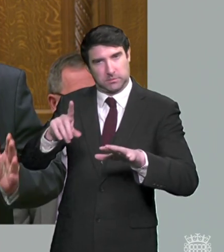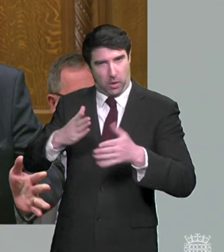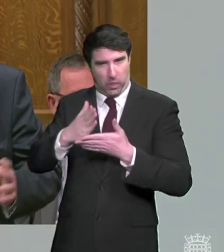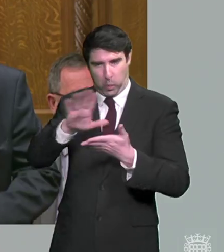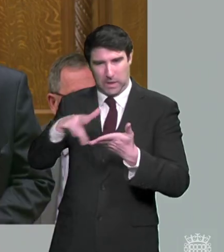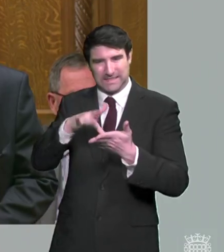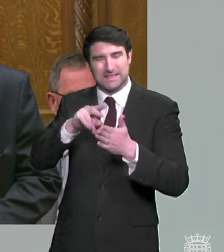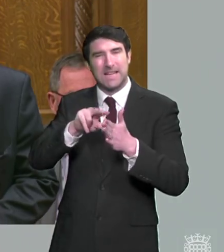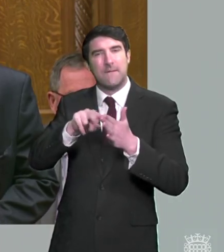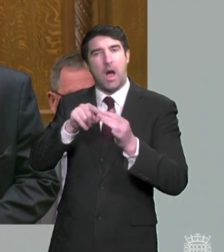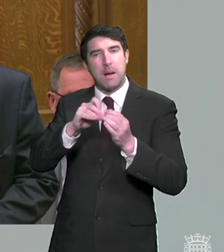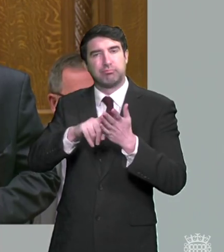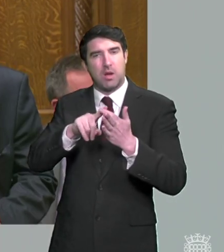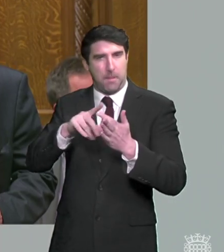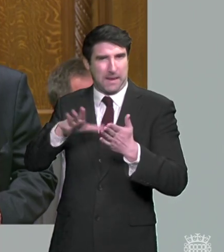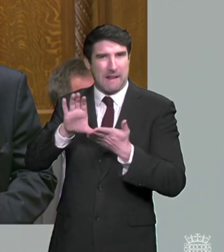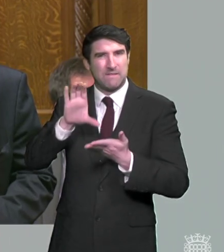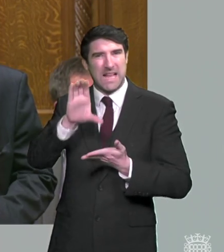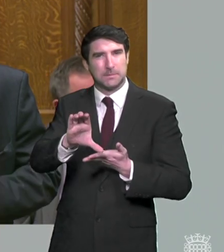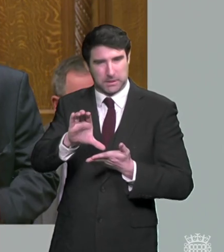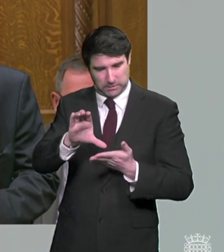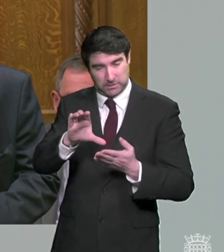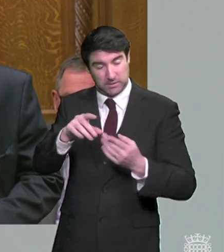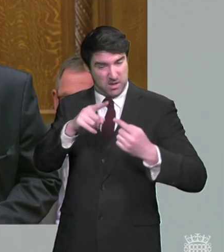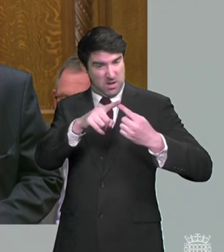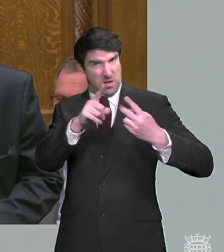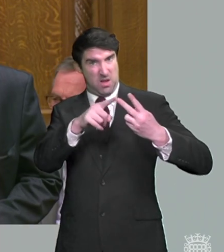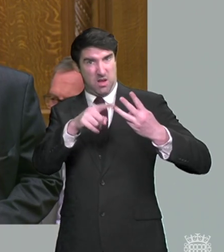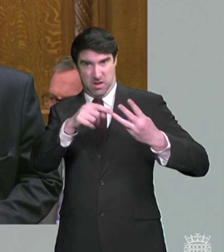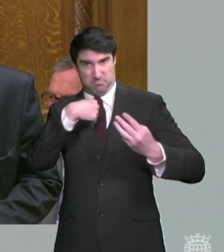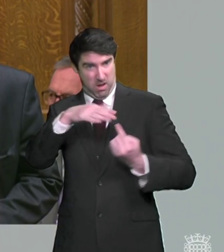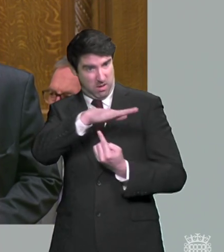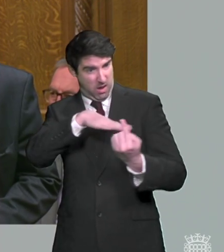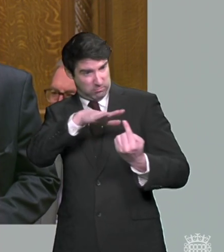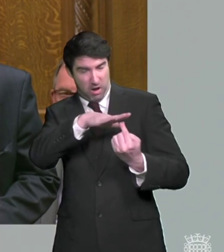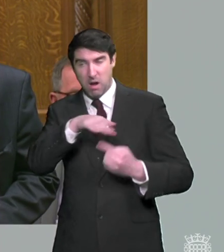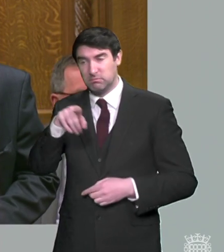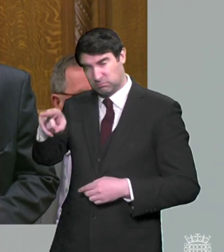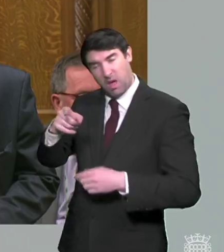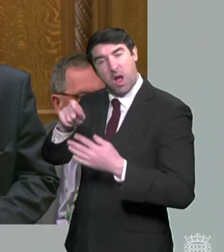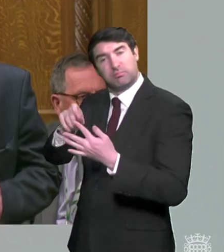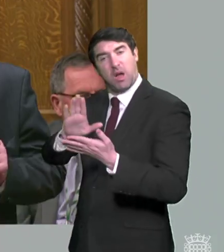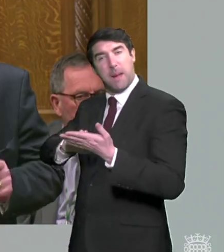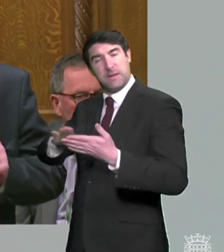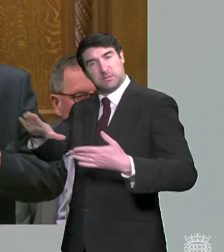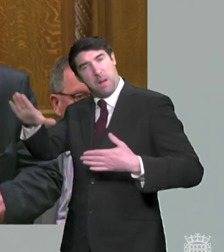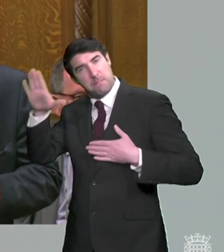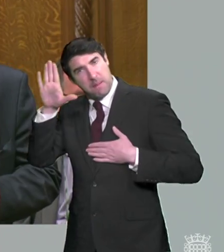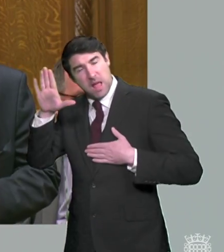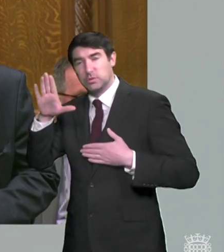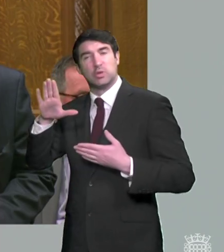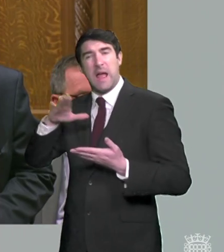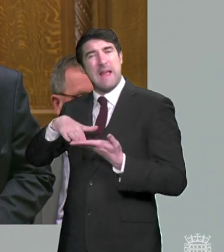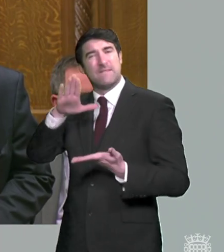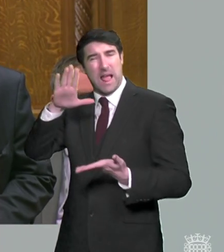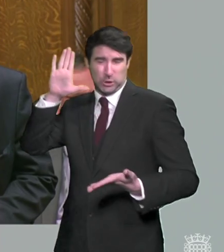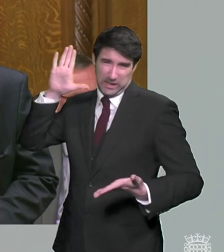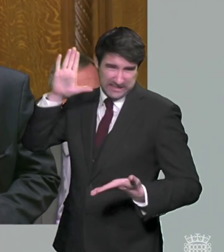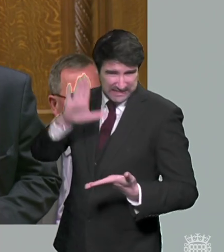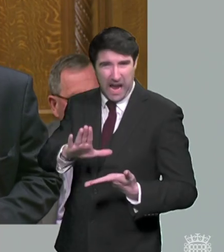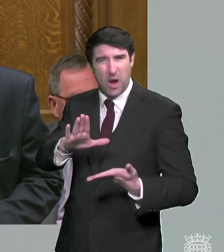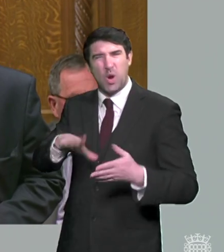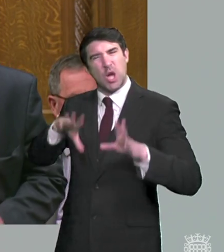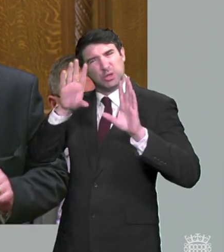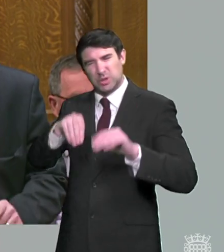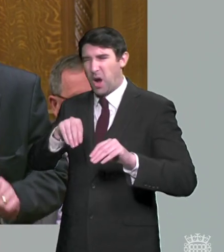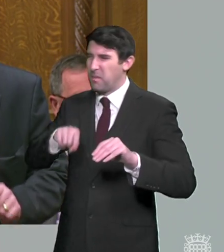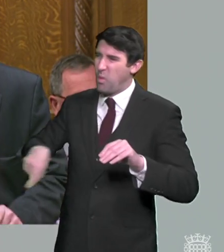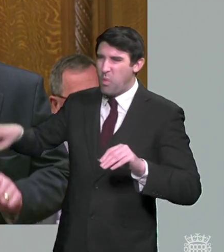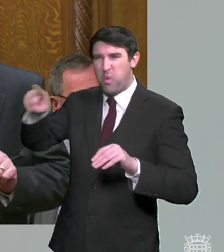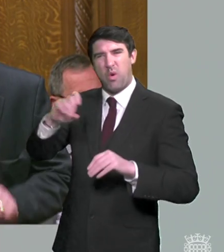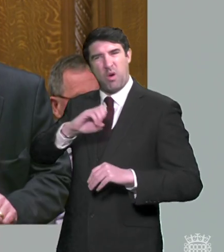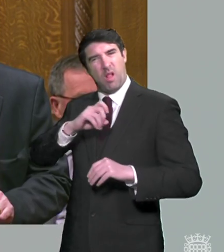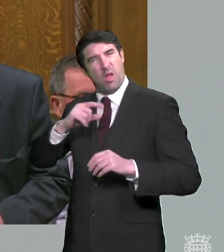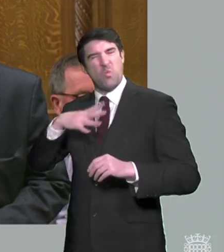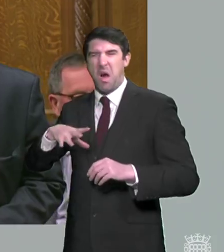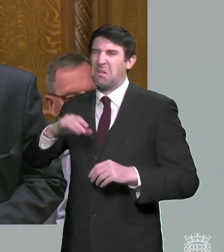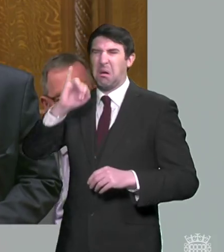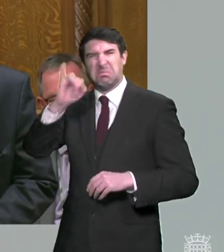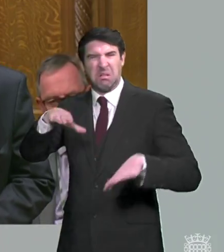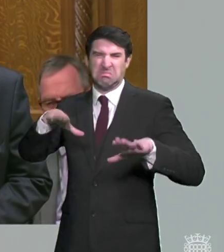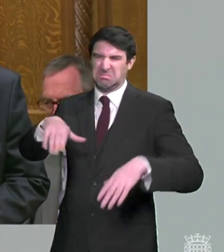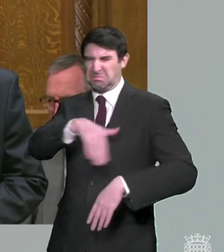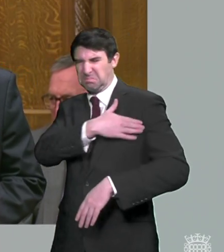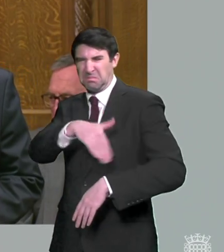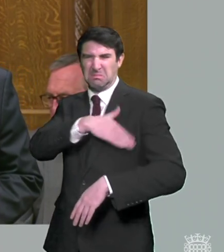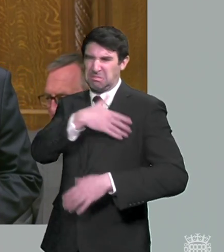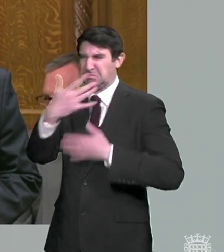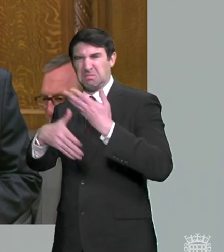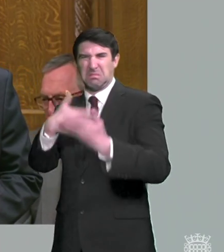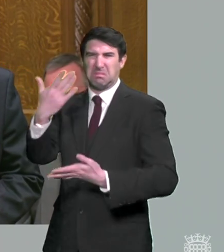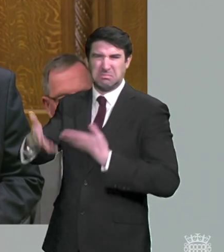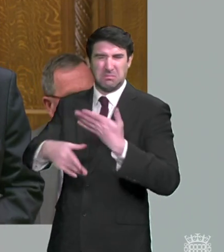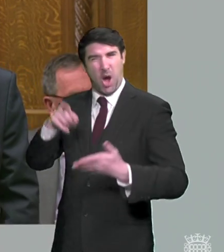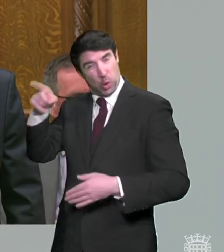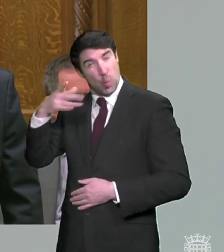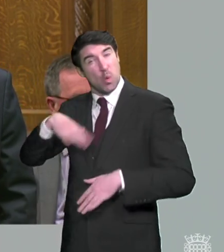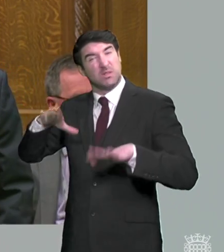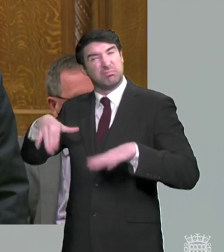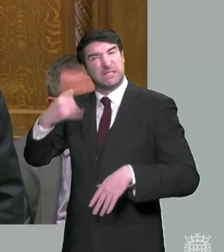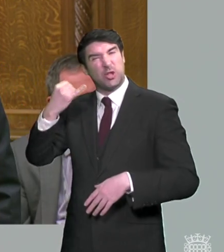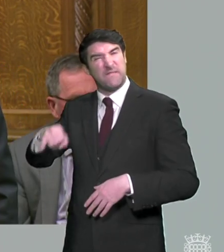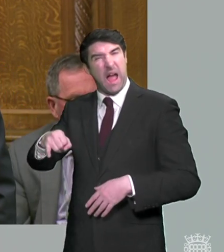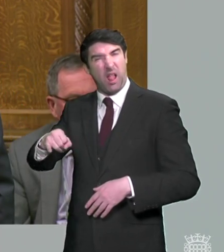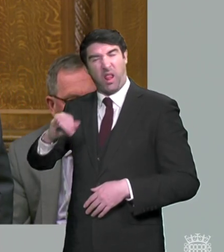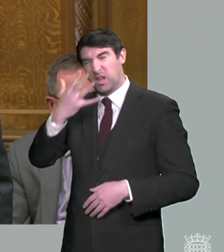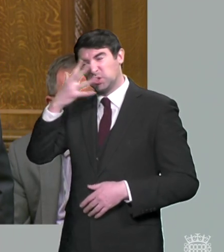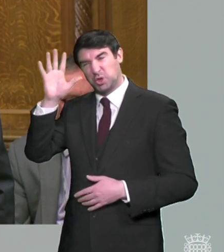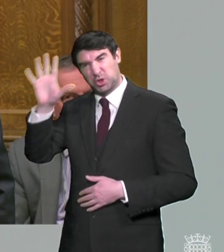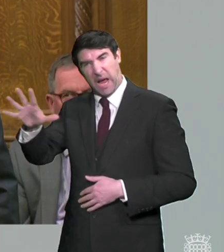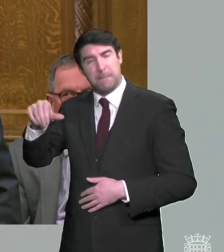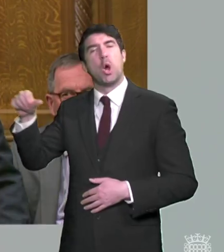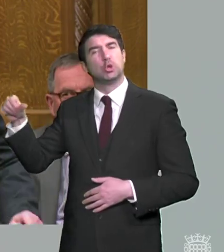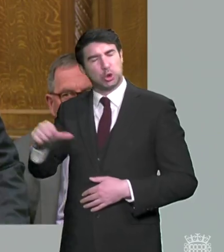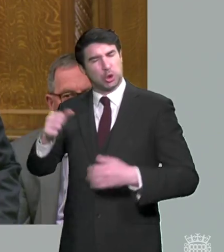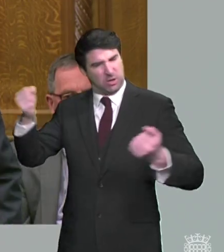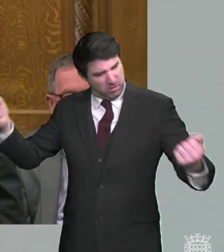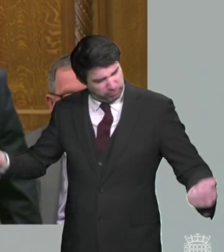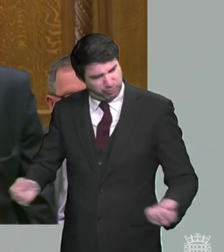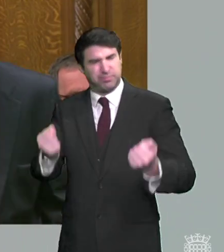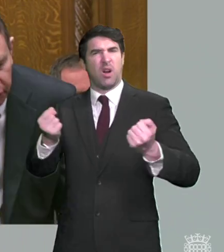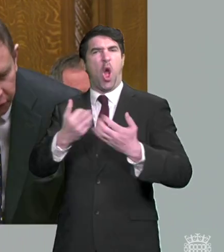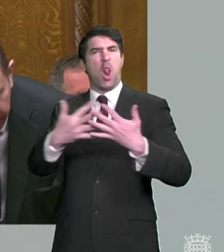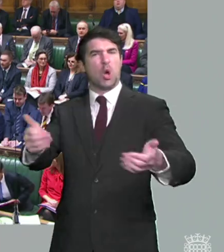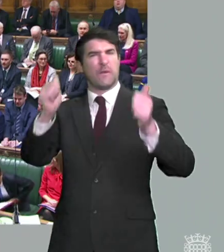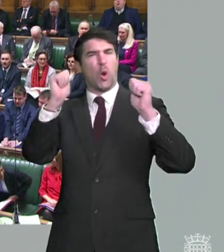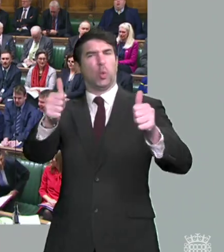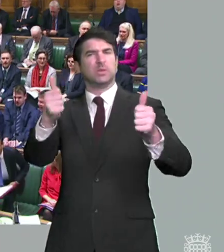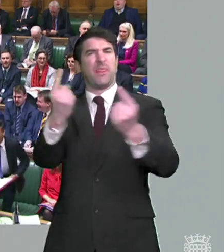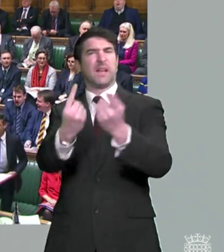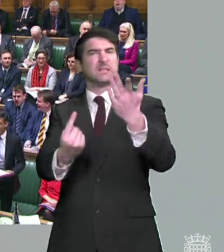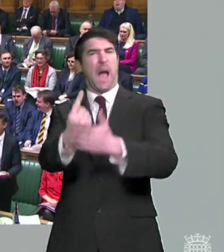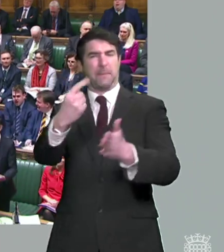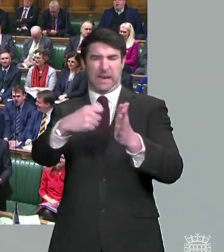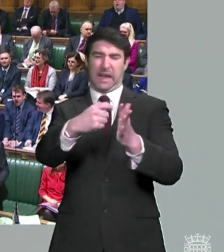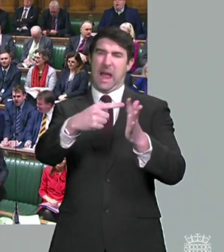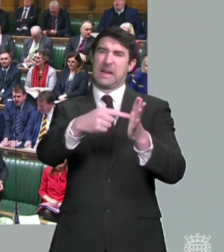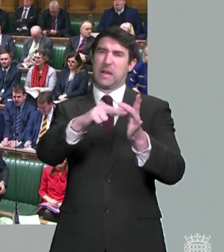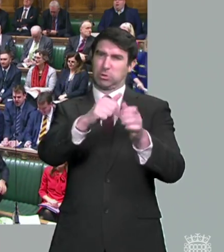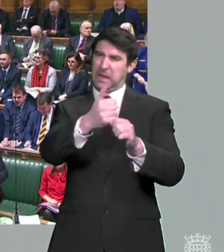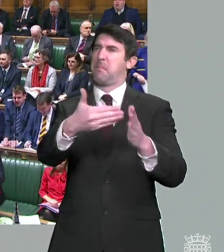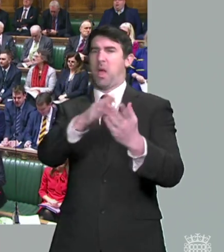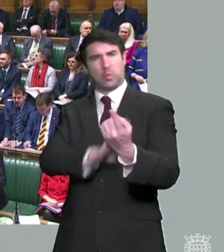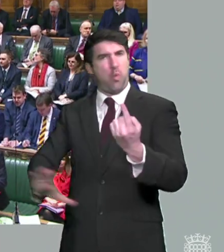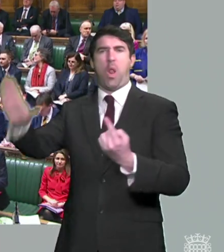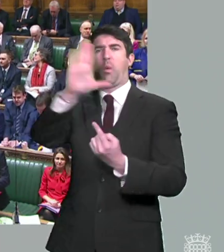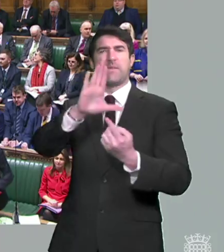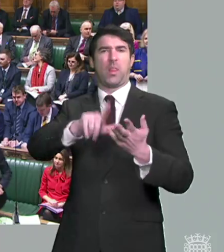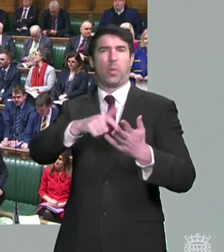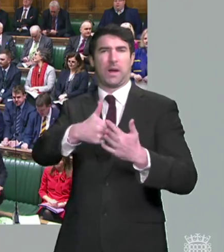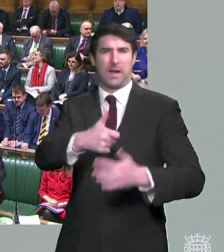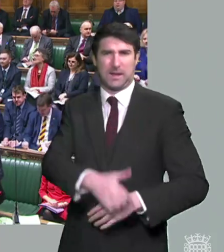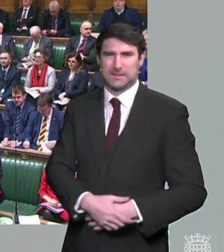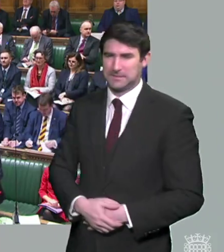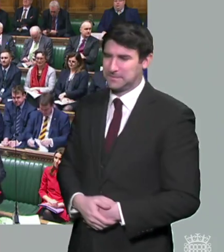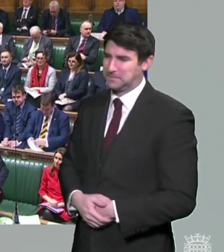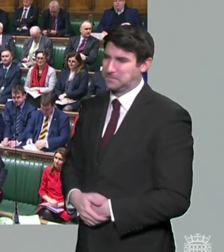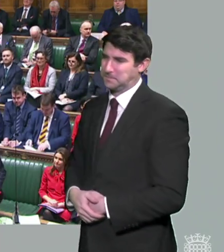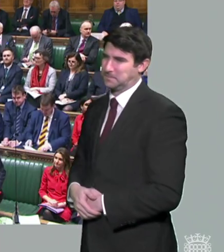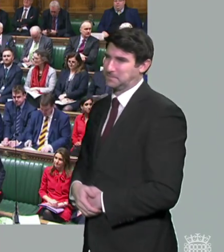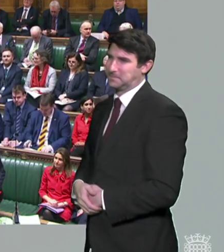Given those developments and given the Prime Minister’s pledge to halve inflation and tackle the NHS backlogs, is it not time also to tackle head-on the doom and gloom peddled by those who want this country to fail, and to be far more optimistic about the many good things that are happening in Kettering and across the country?